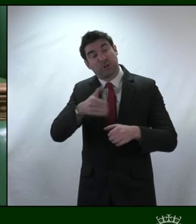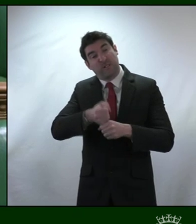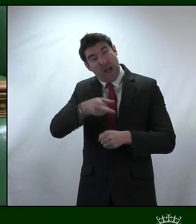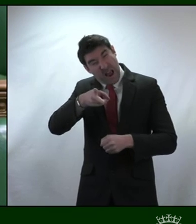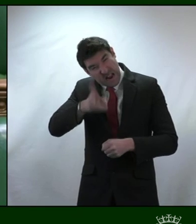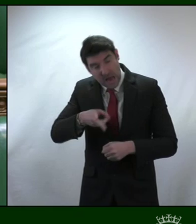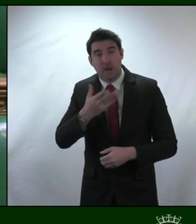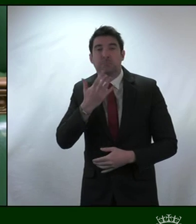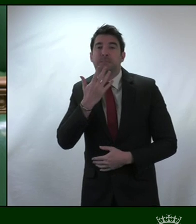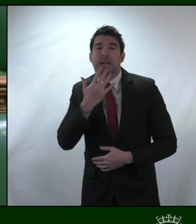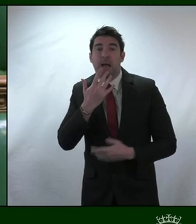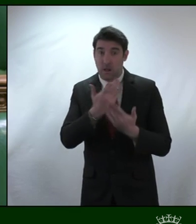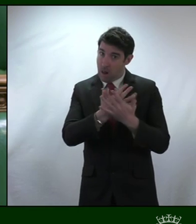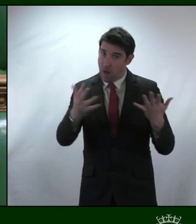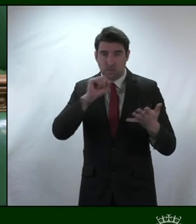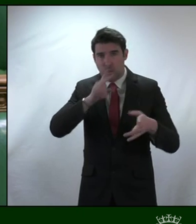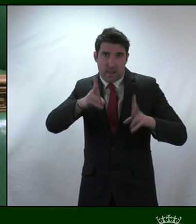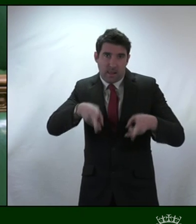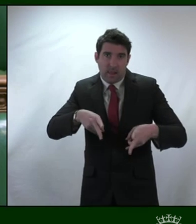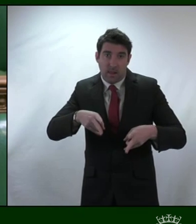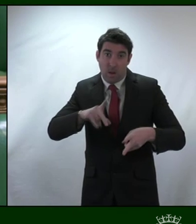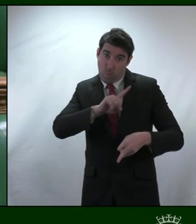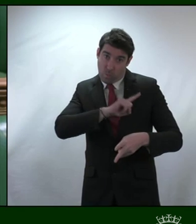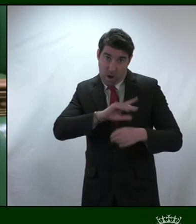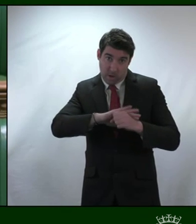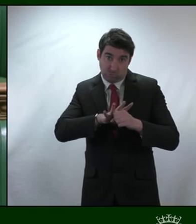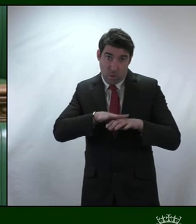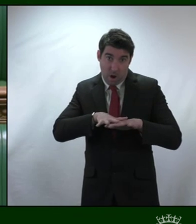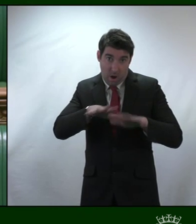The Prime Minister should listen to that advice, not just ignore it as usual.